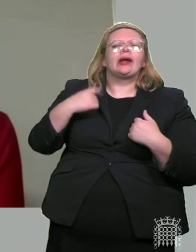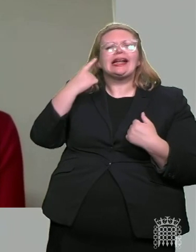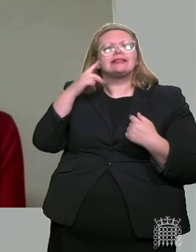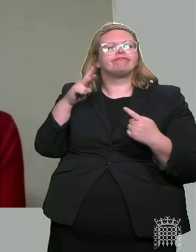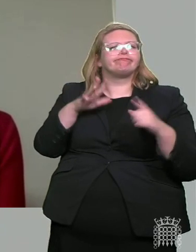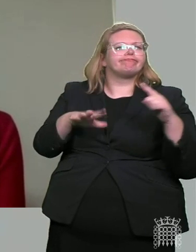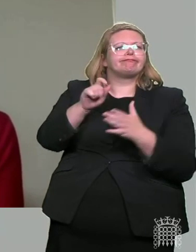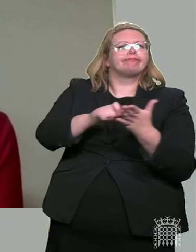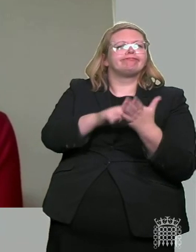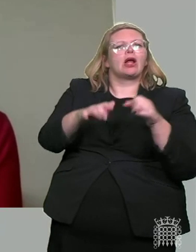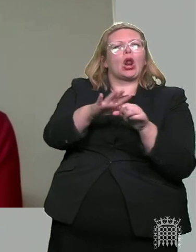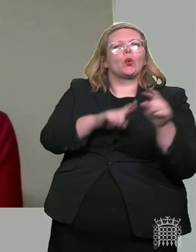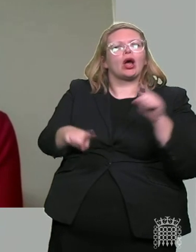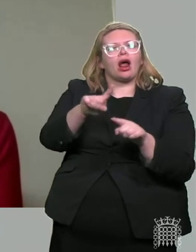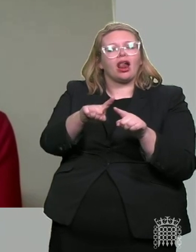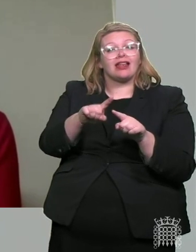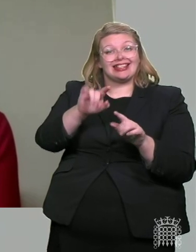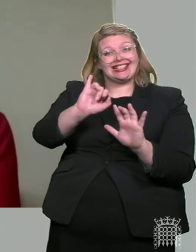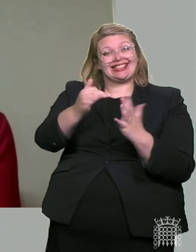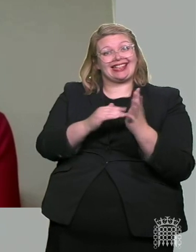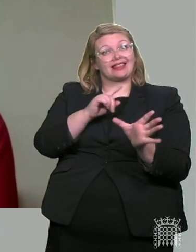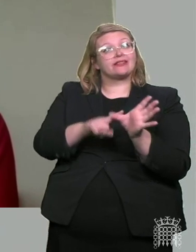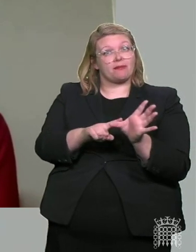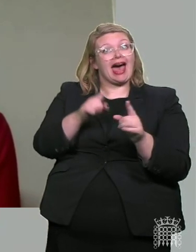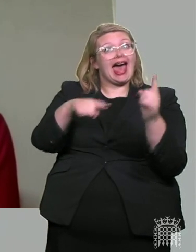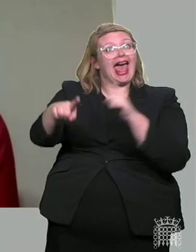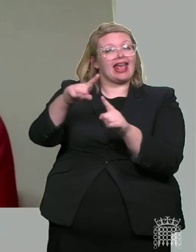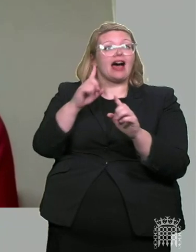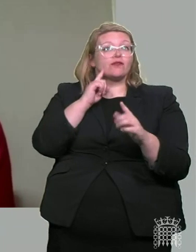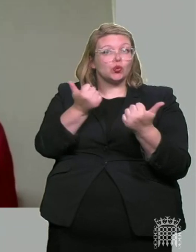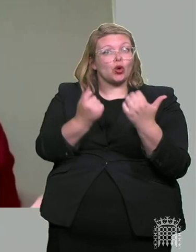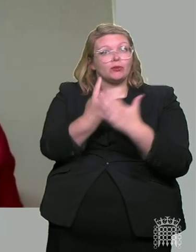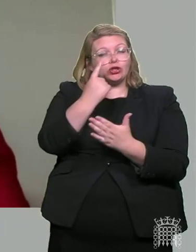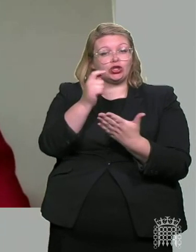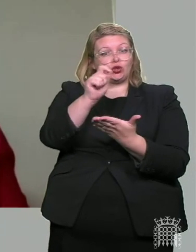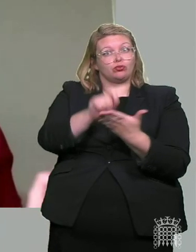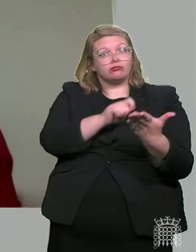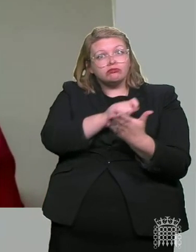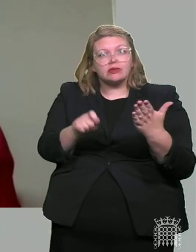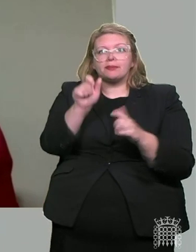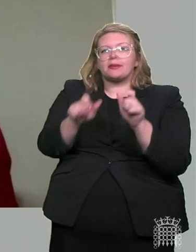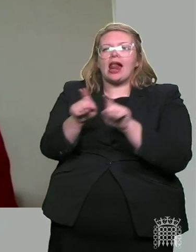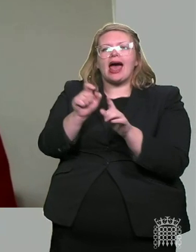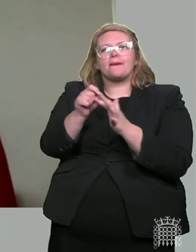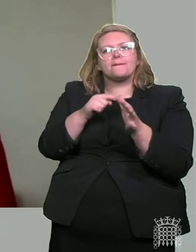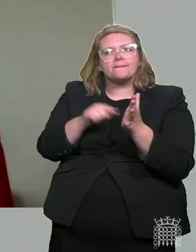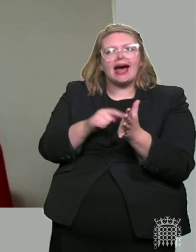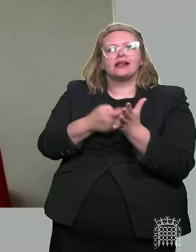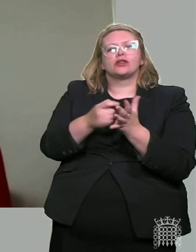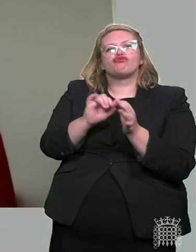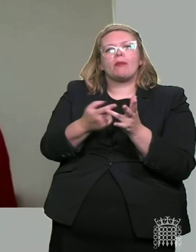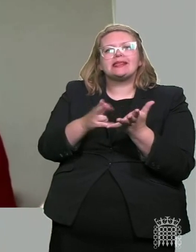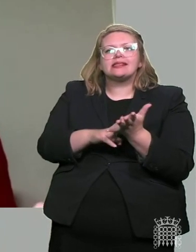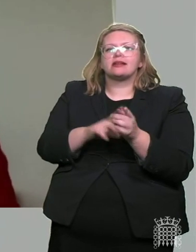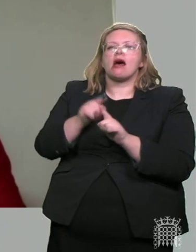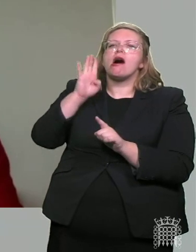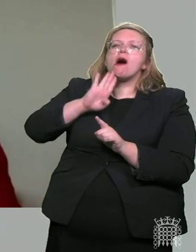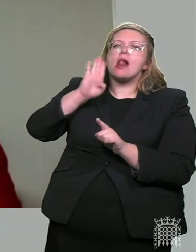On Thursday 6 May, we have the opportunity to elect patriotic, hard-working northerners such as Matt Robinson, Ben Houchen, and Jill Mortimer in Hartlepool.